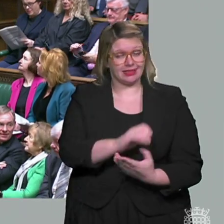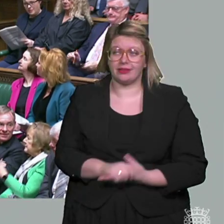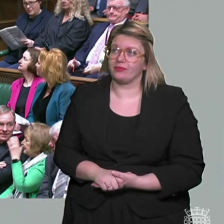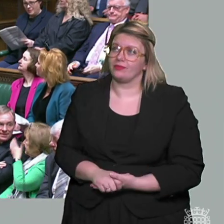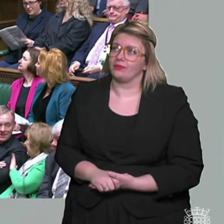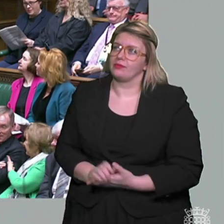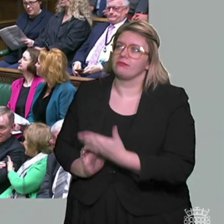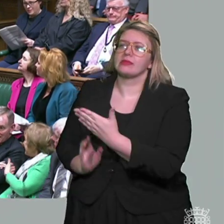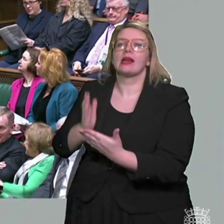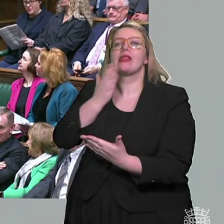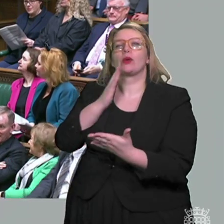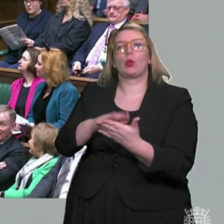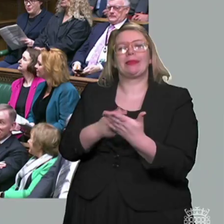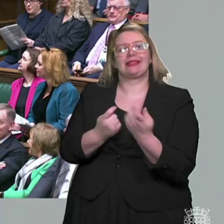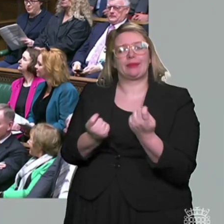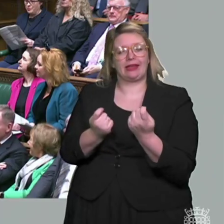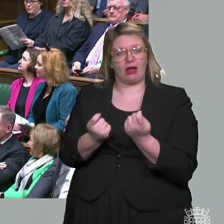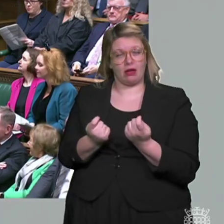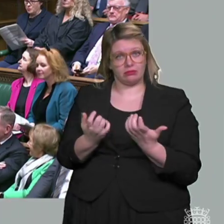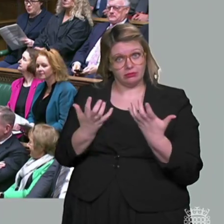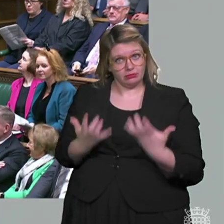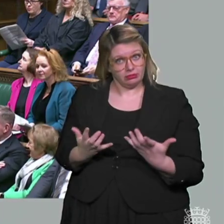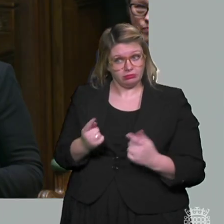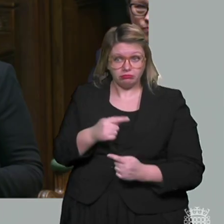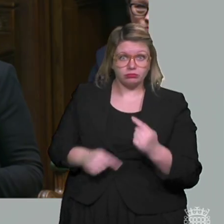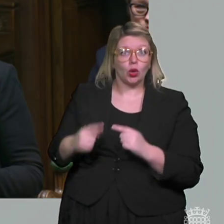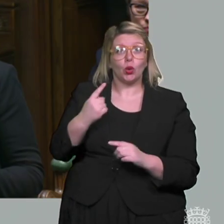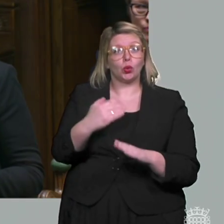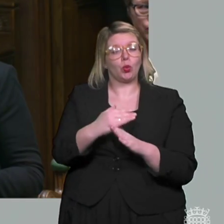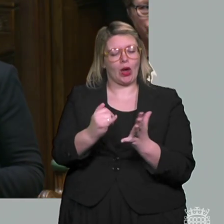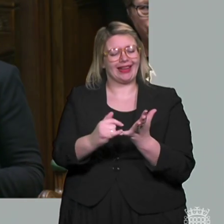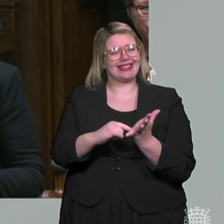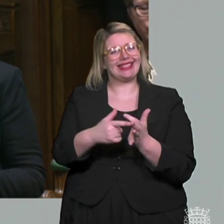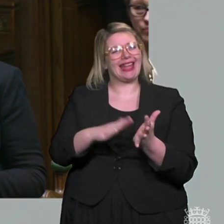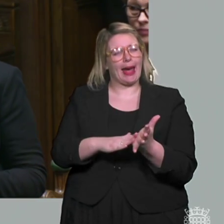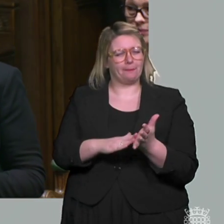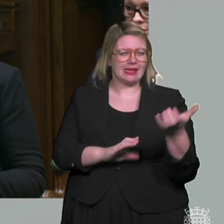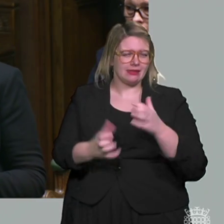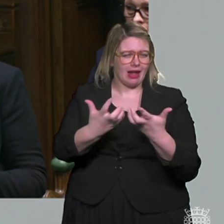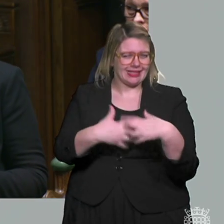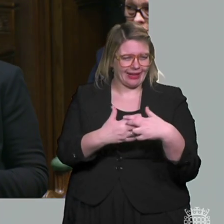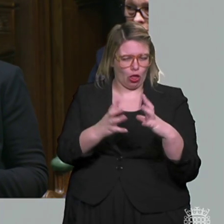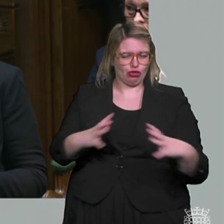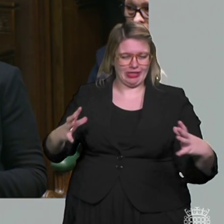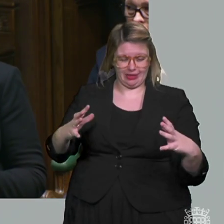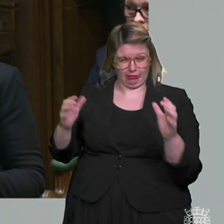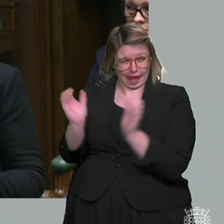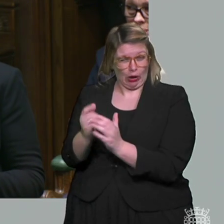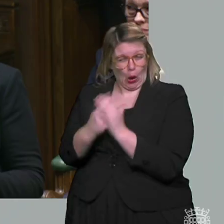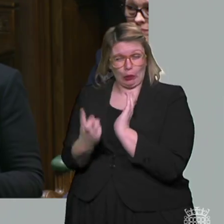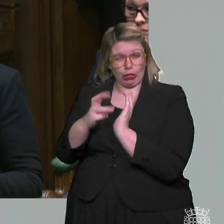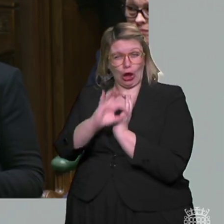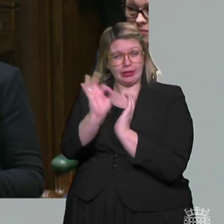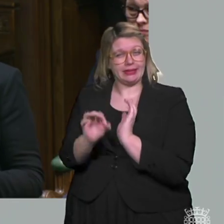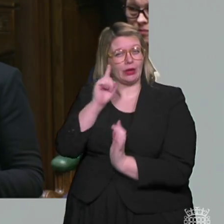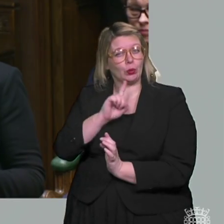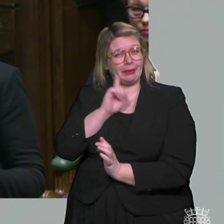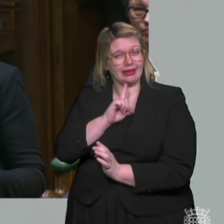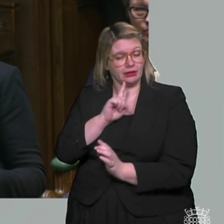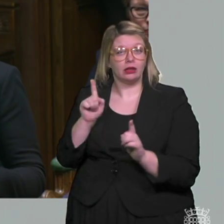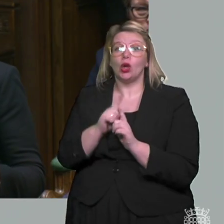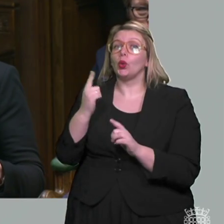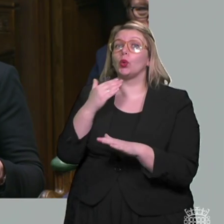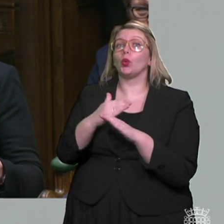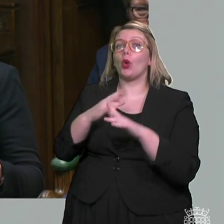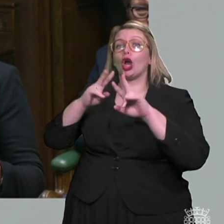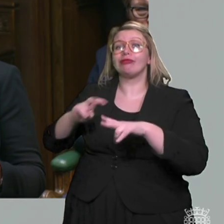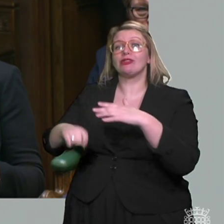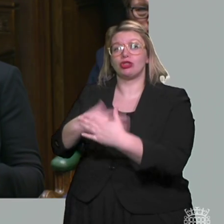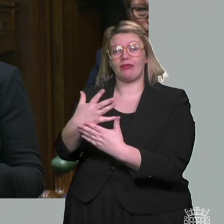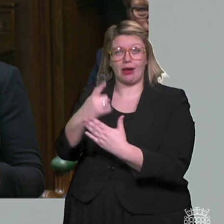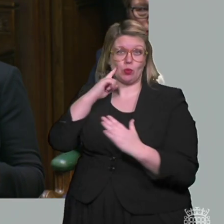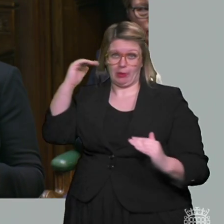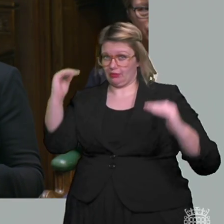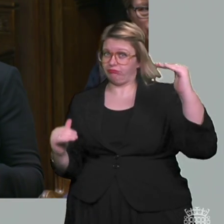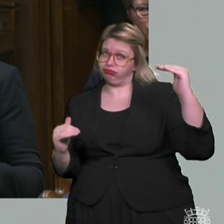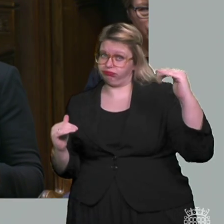Today, women make up less than 30% of the STEM workforce, and the Government’s own findings reveal vast inequalities for women in the R&D sector.